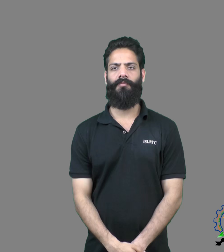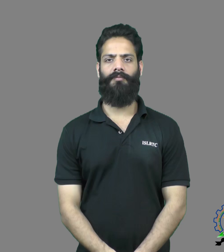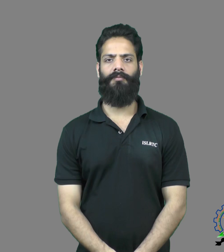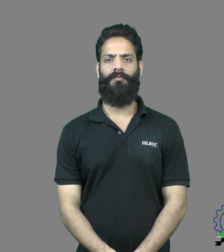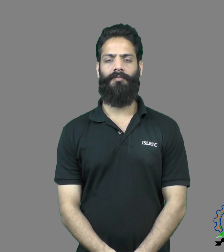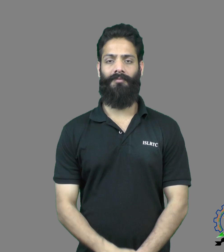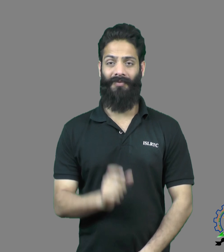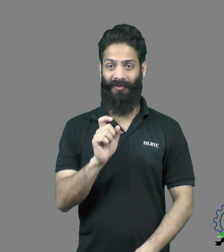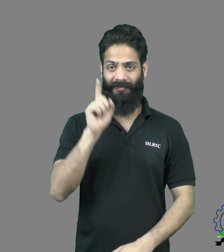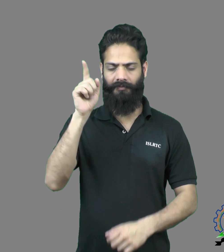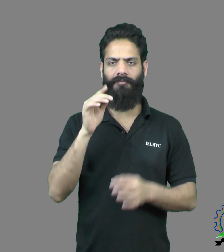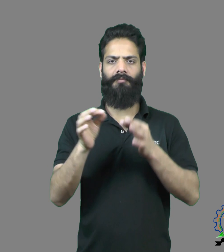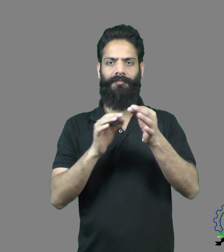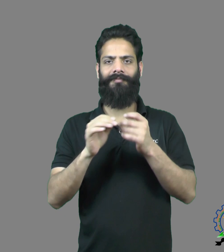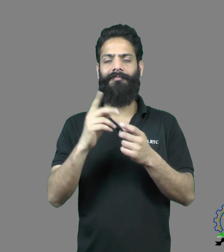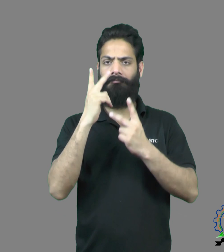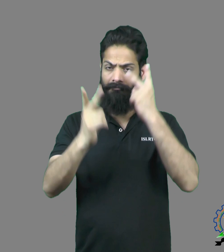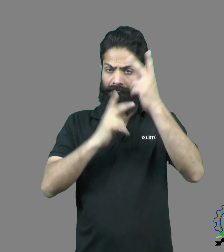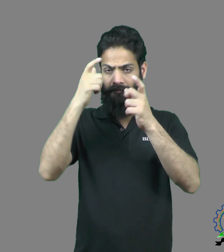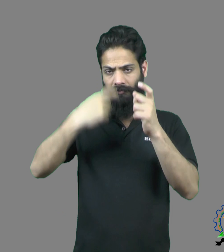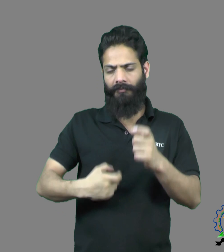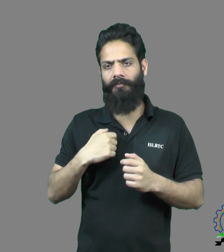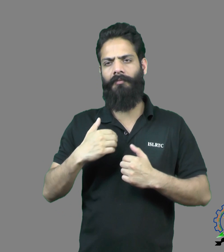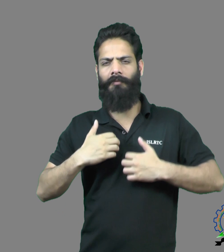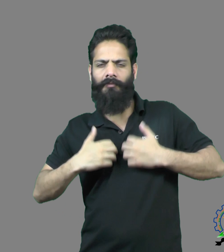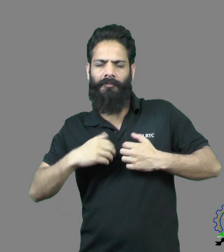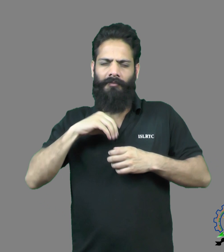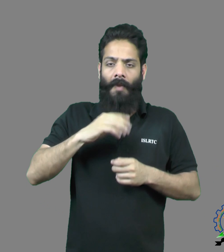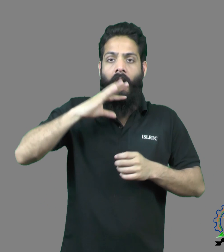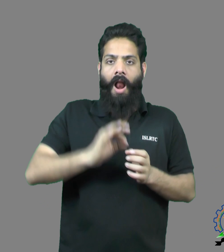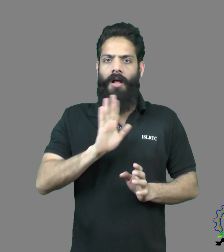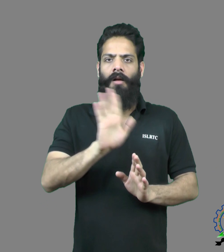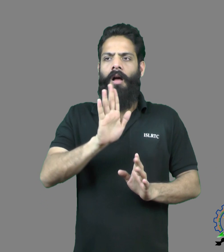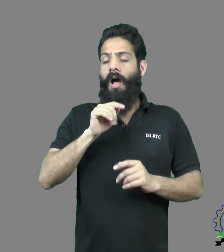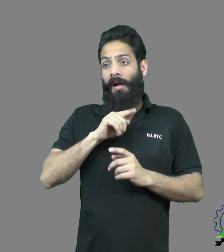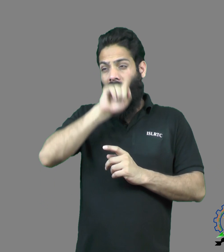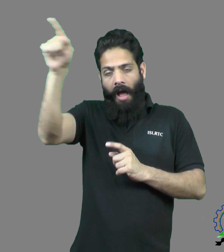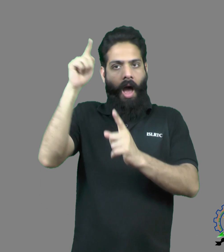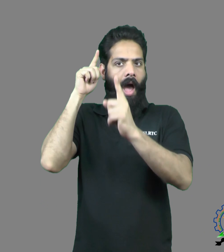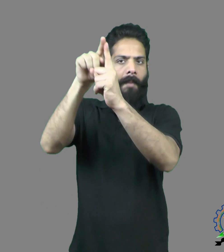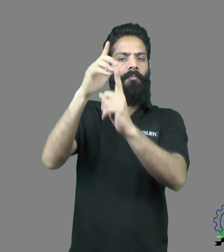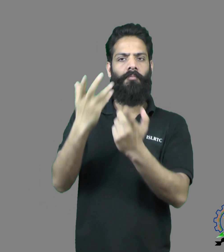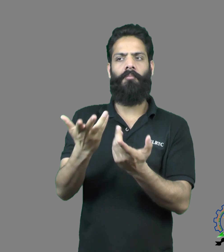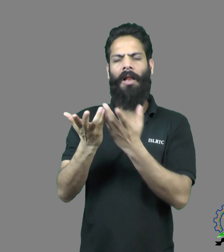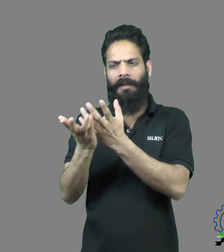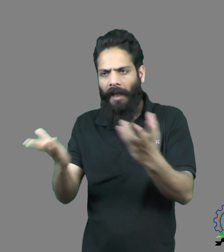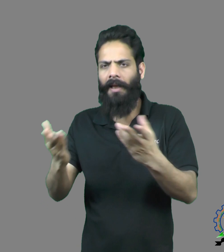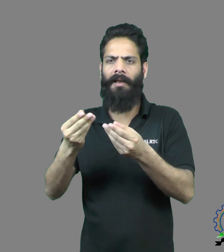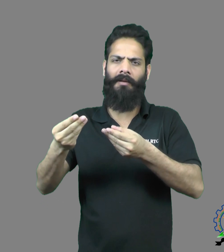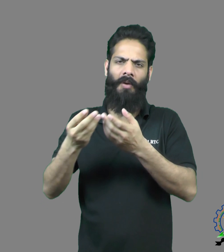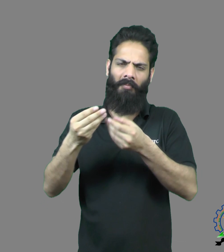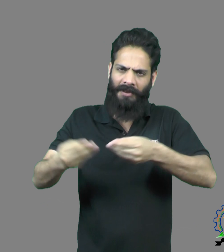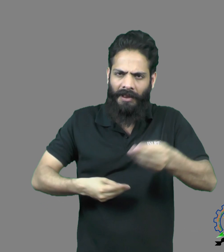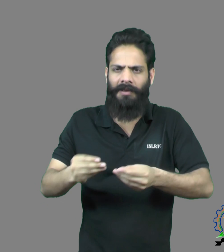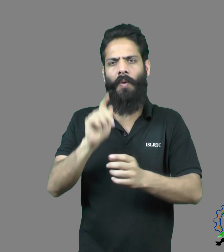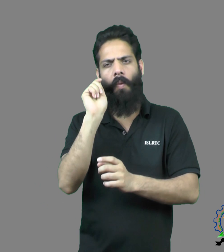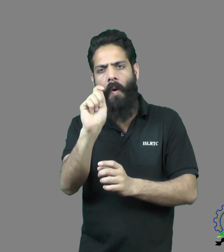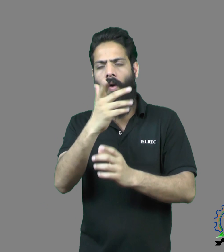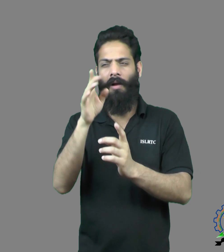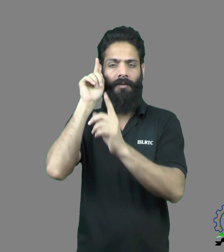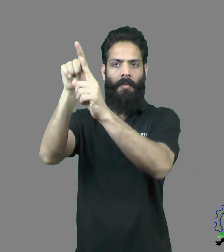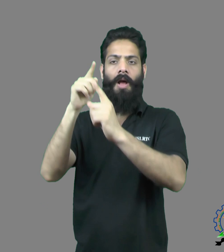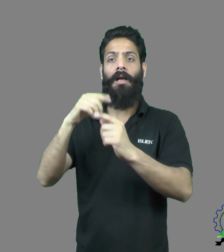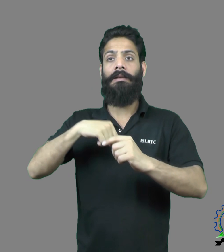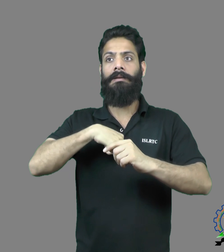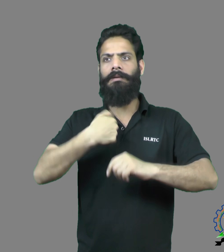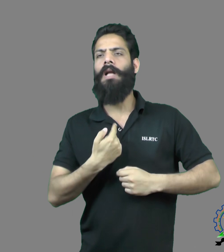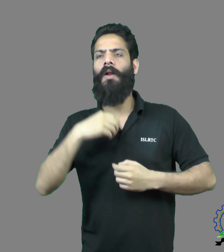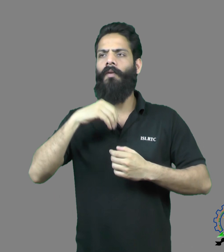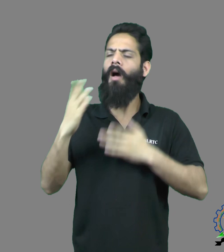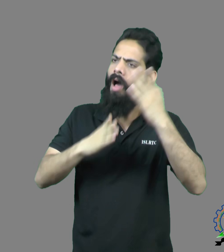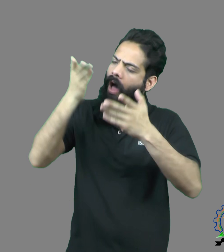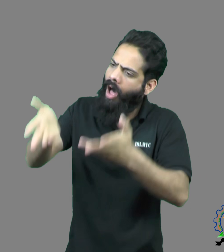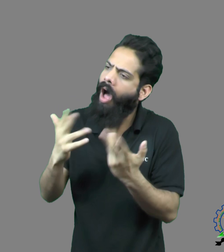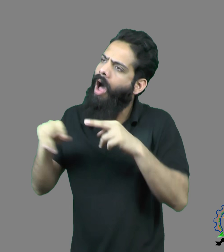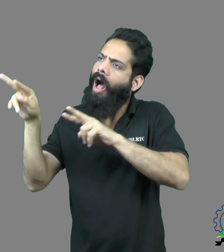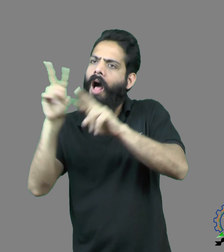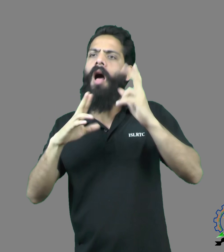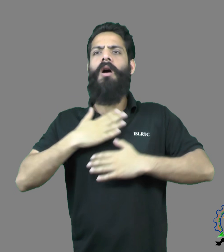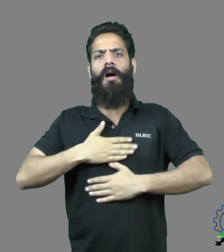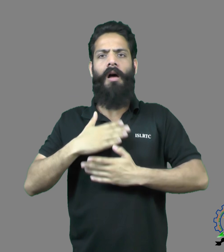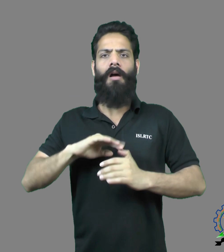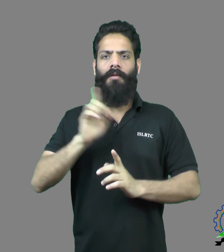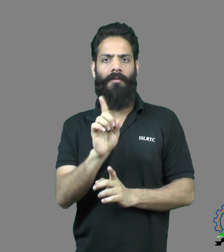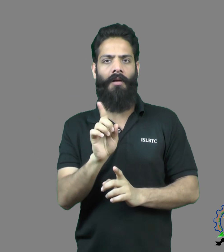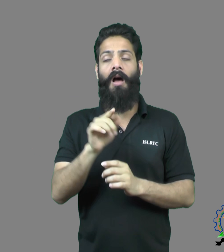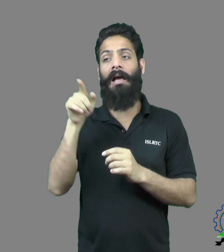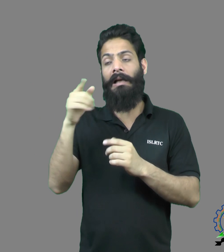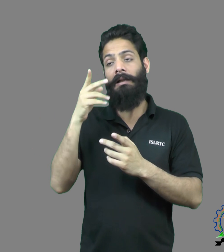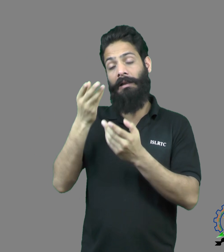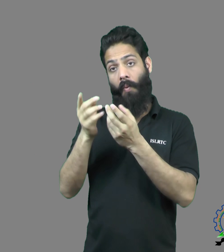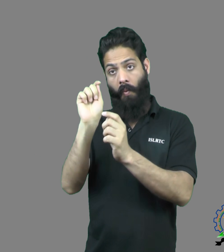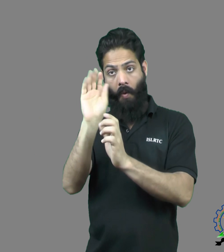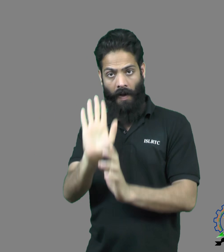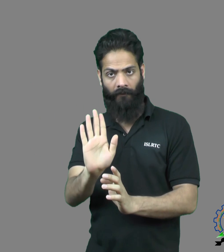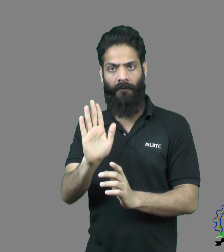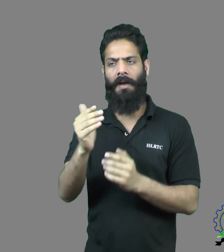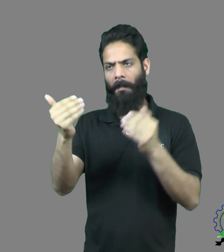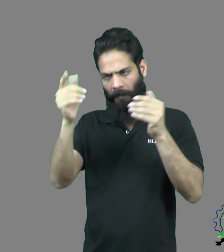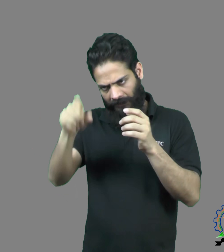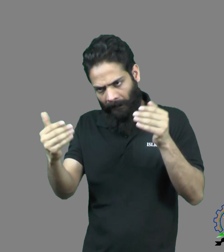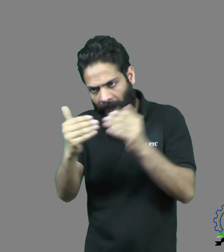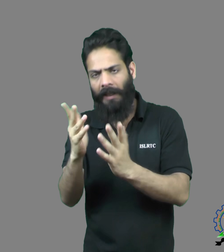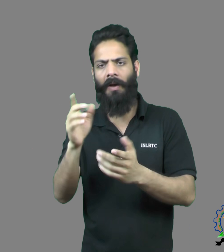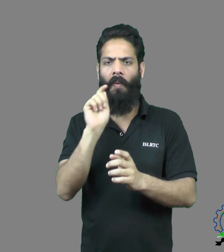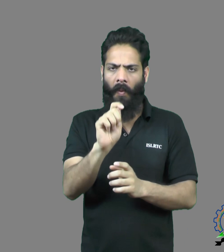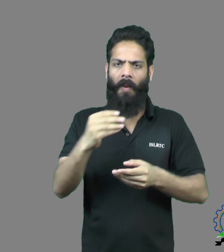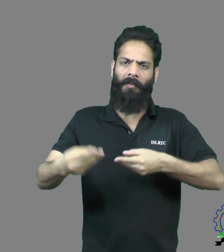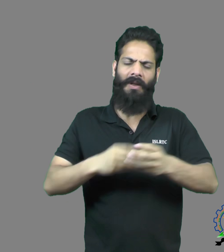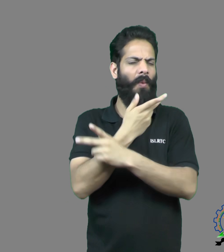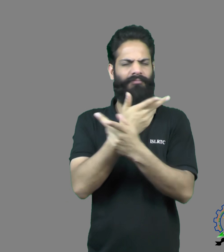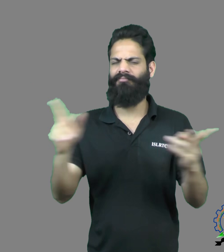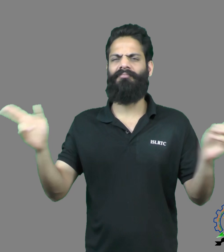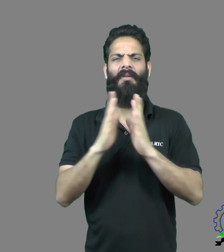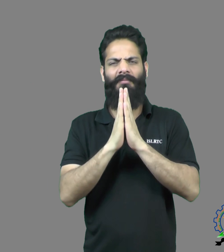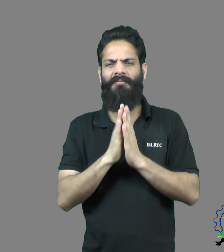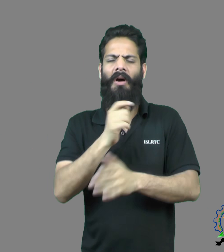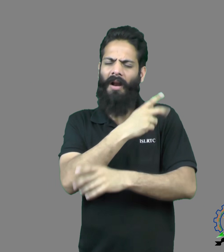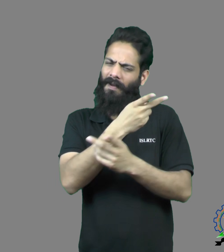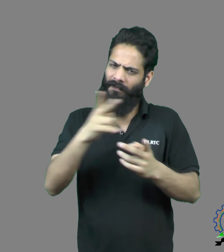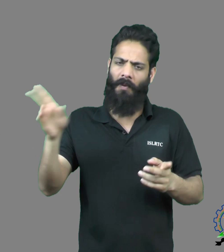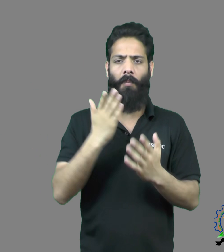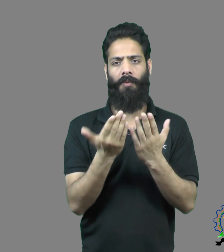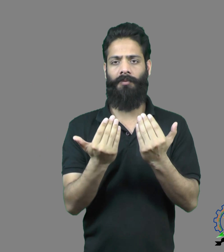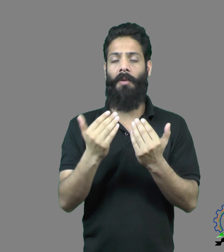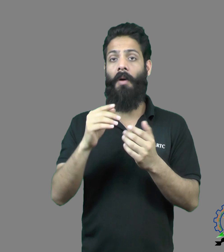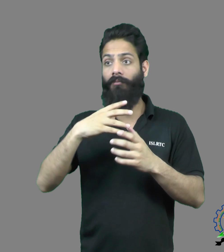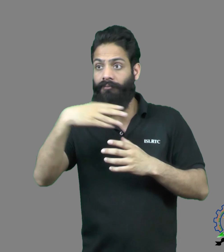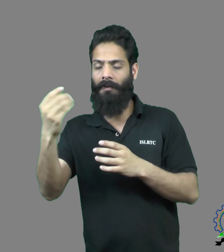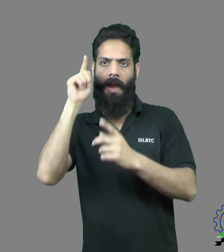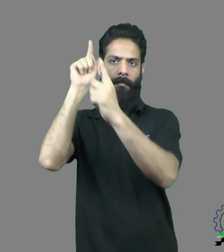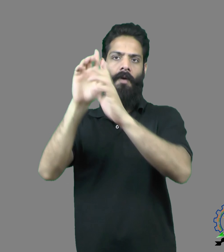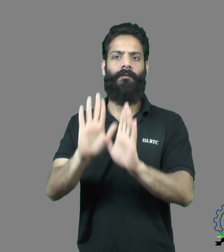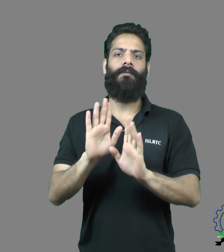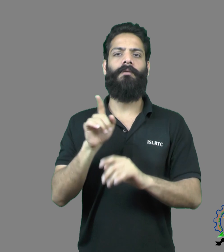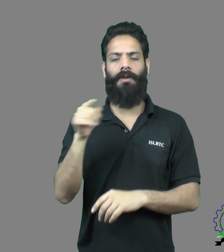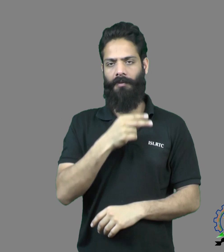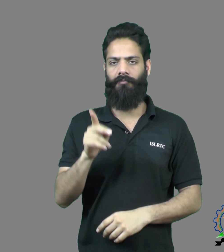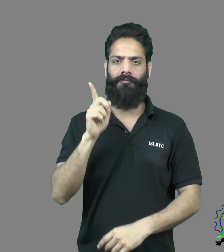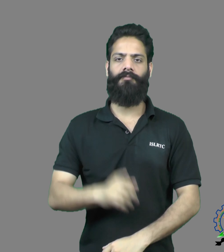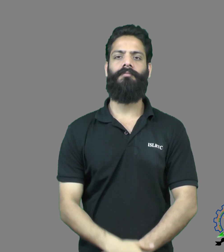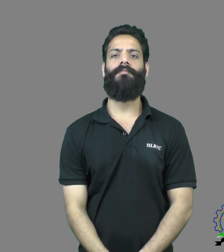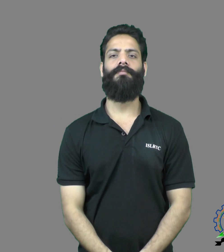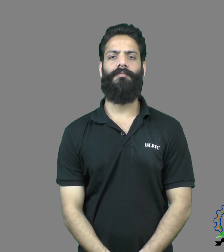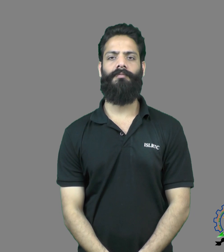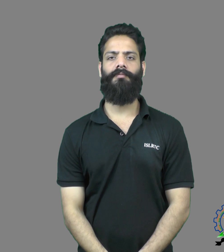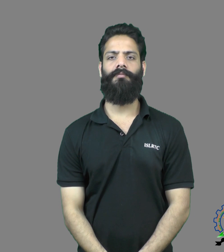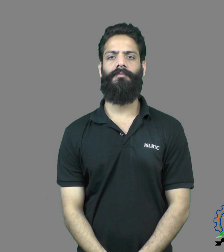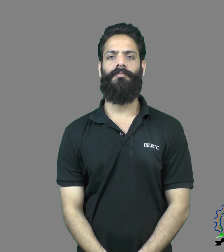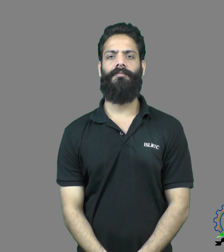Extrinsic Tourists